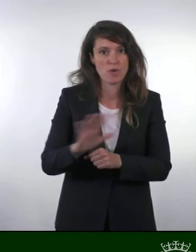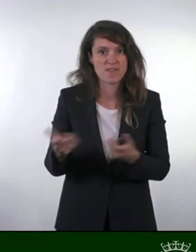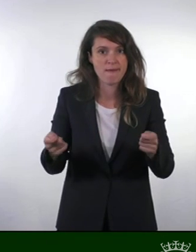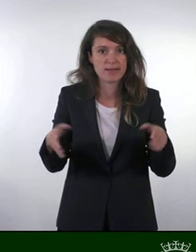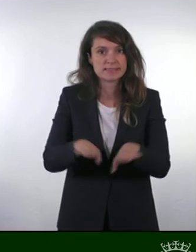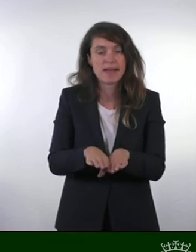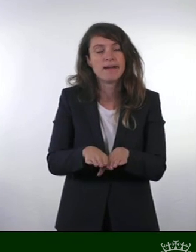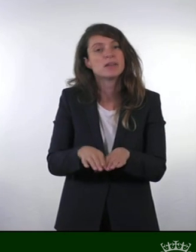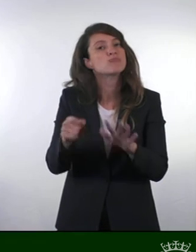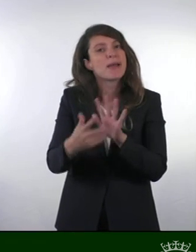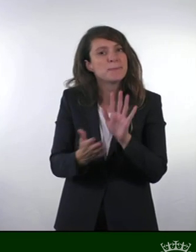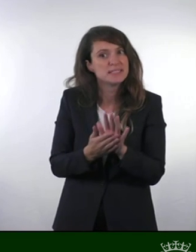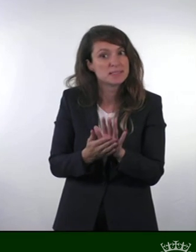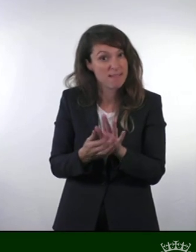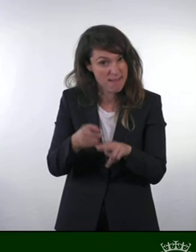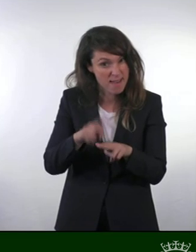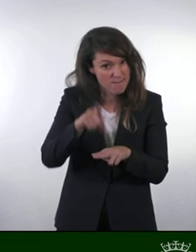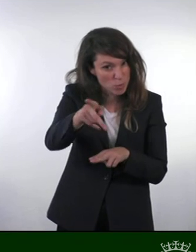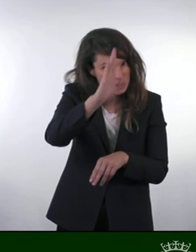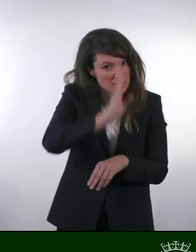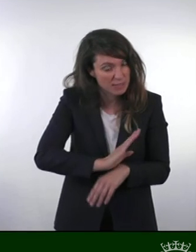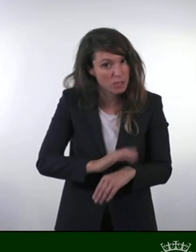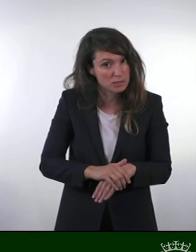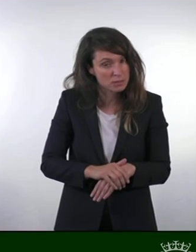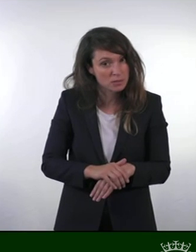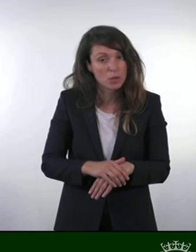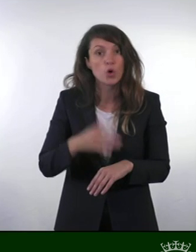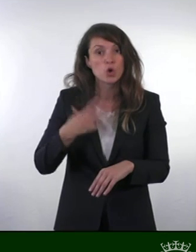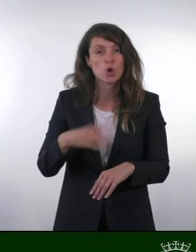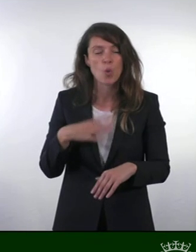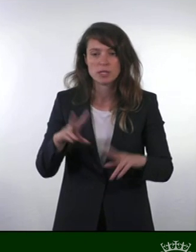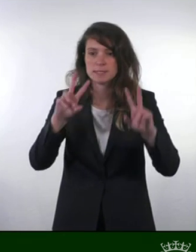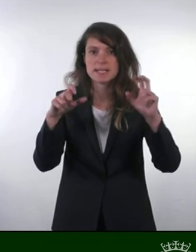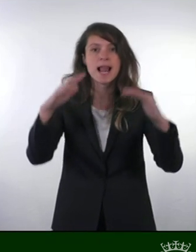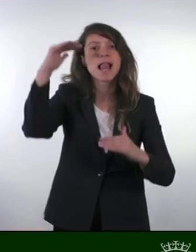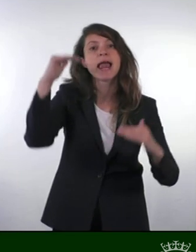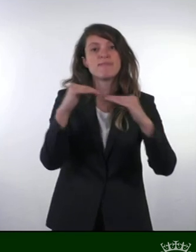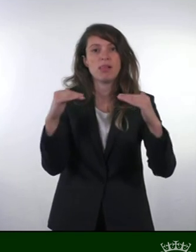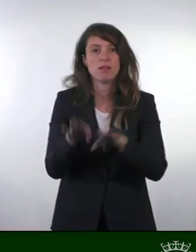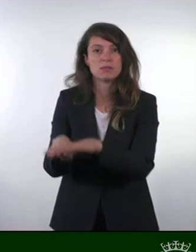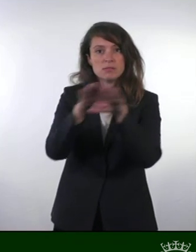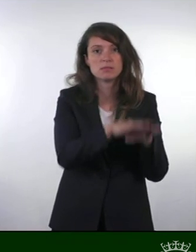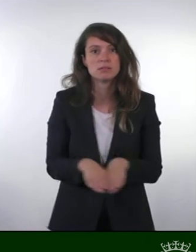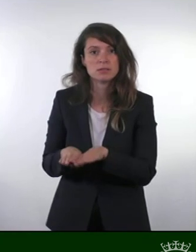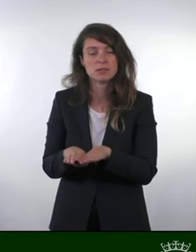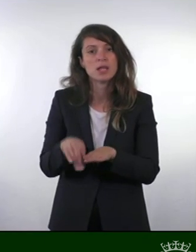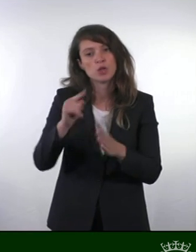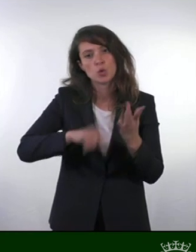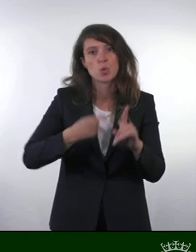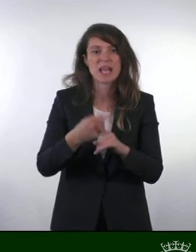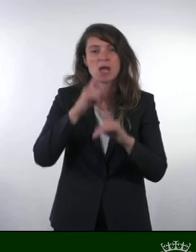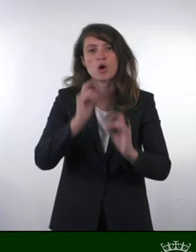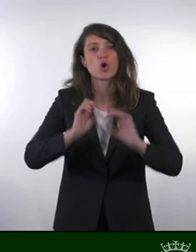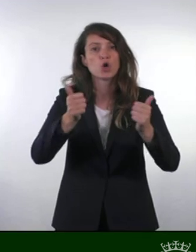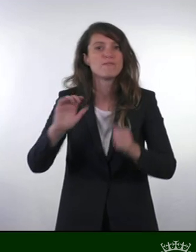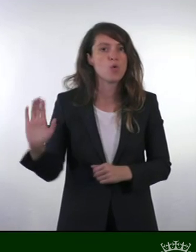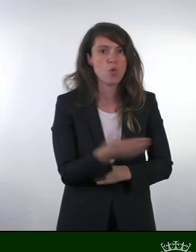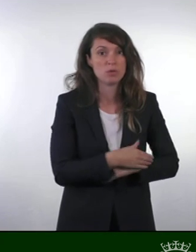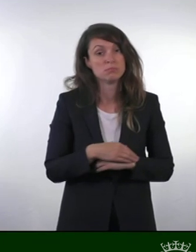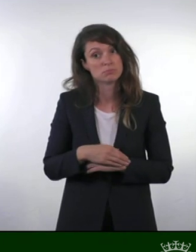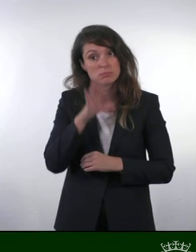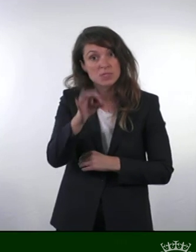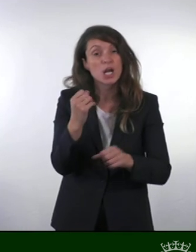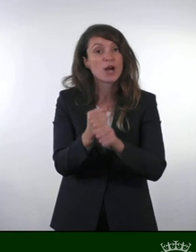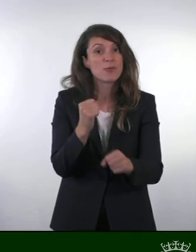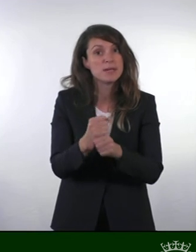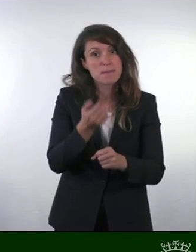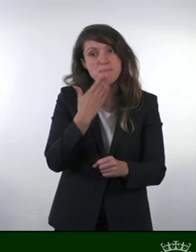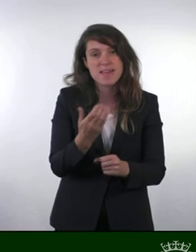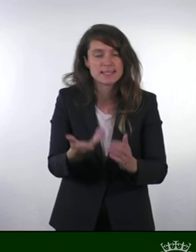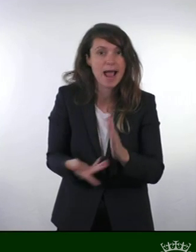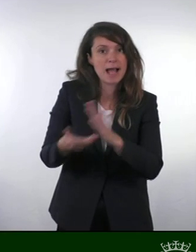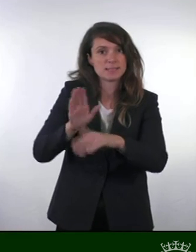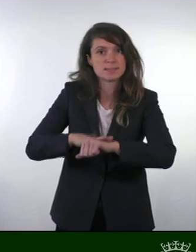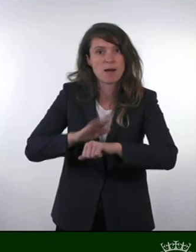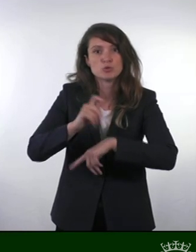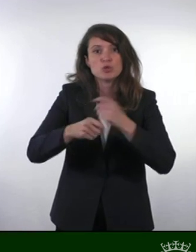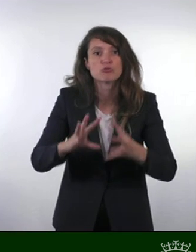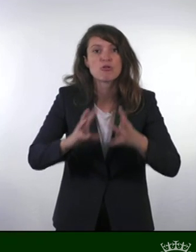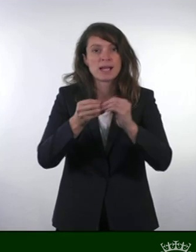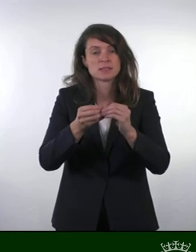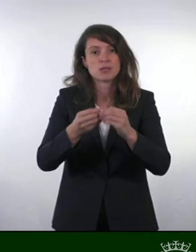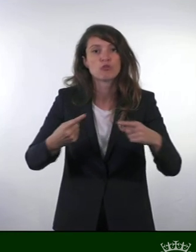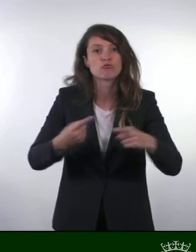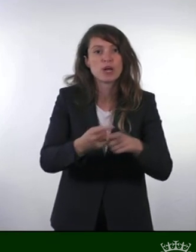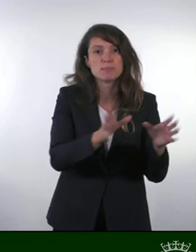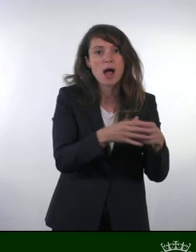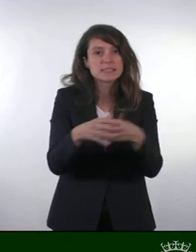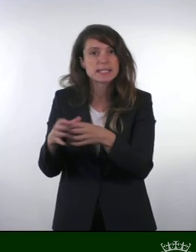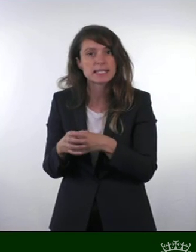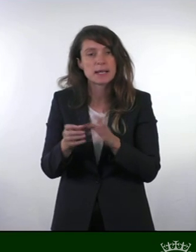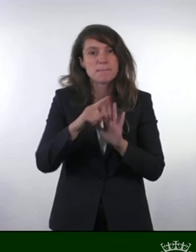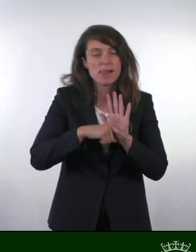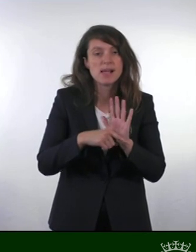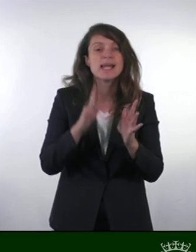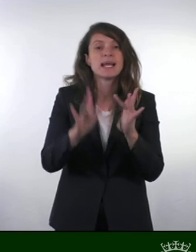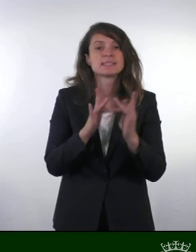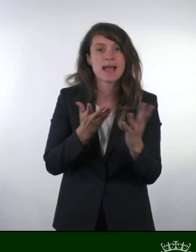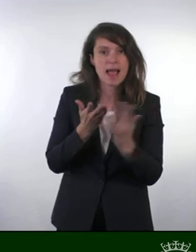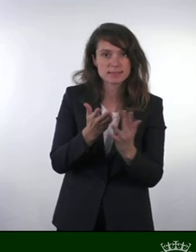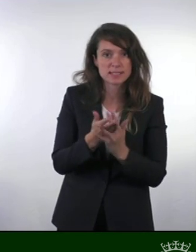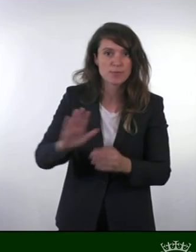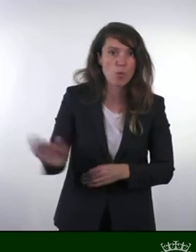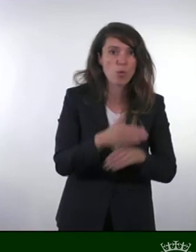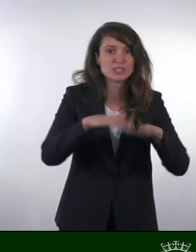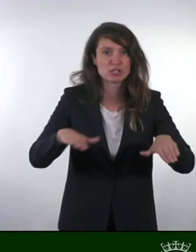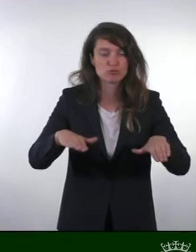If the Prime Minister is sincere about wanting to level up and make this country good for everyone, will he give Government time to pass a cross-party Bill giving internet access and devices to all children on free school meals?